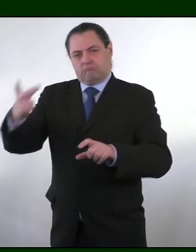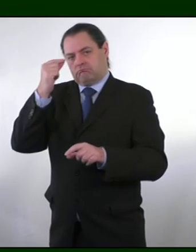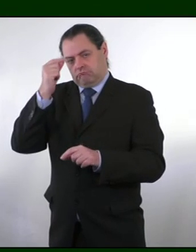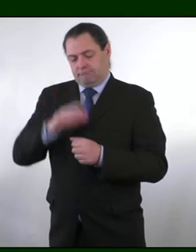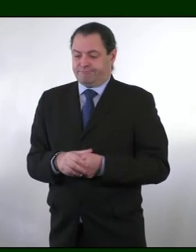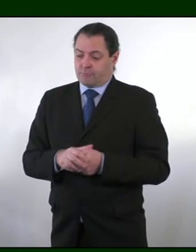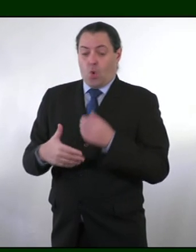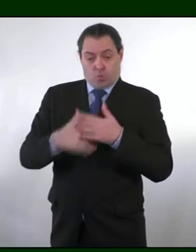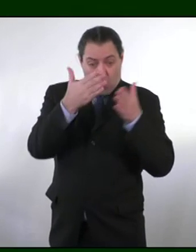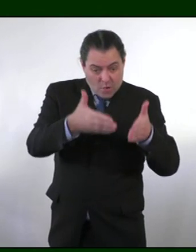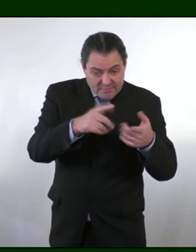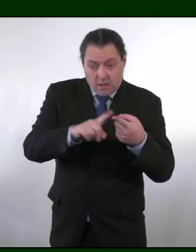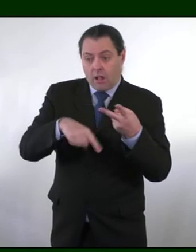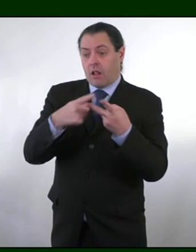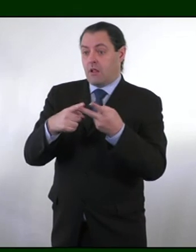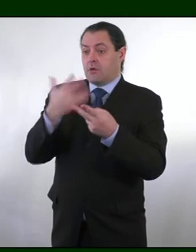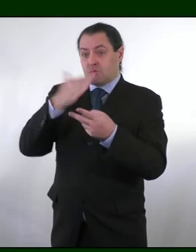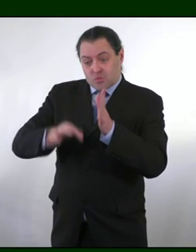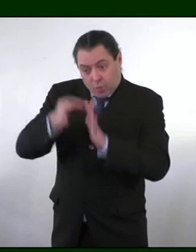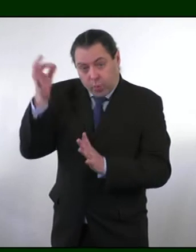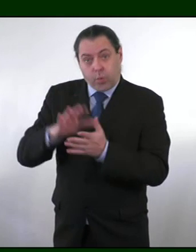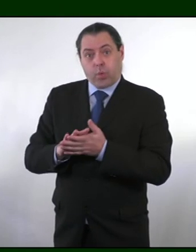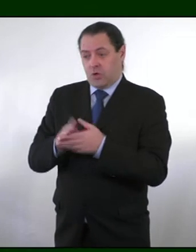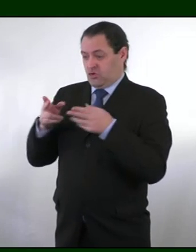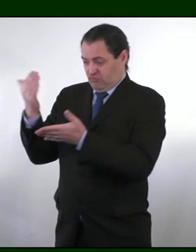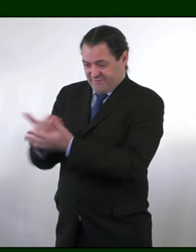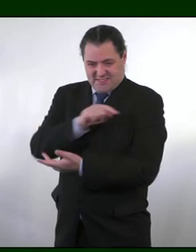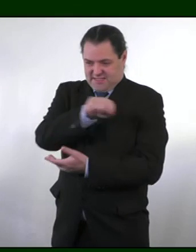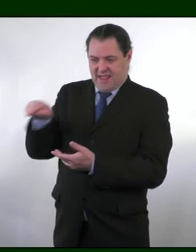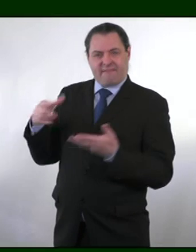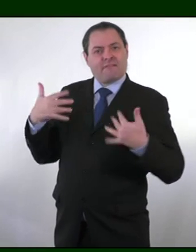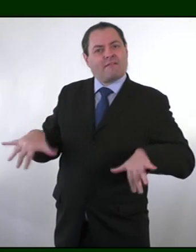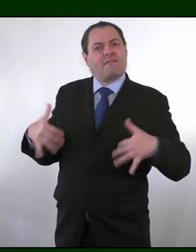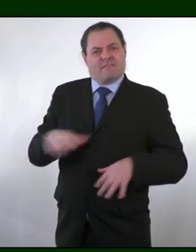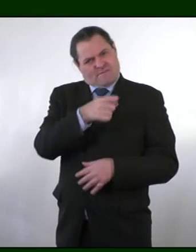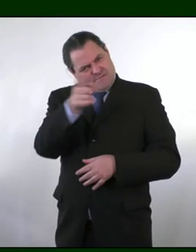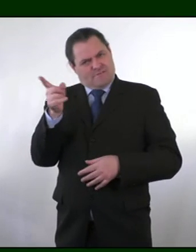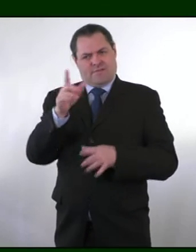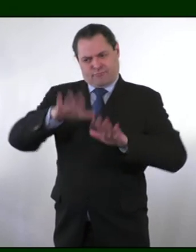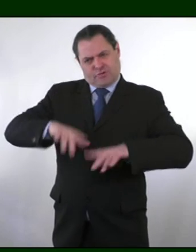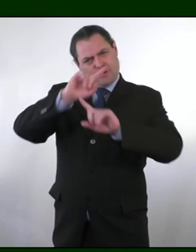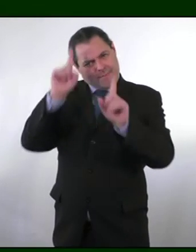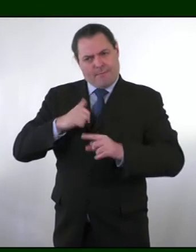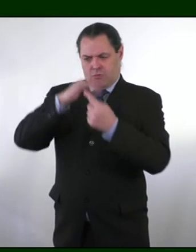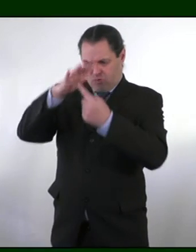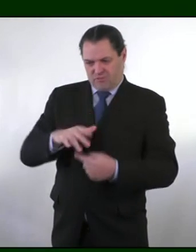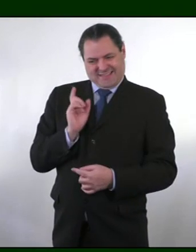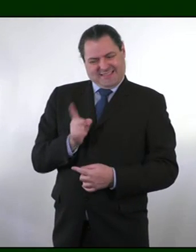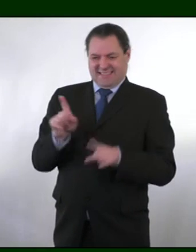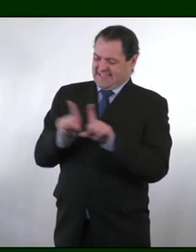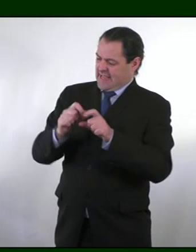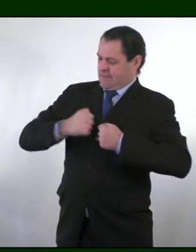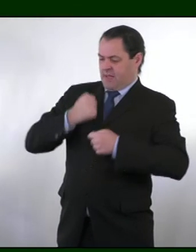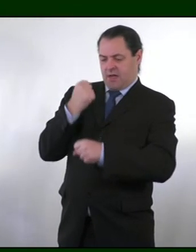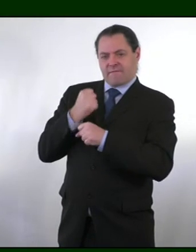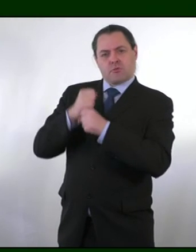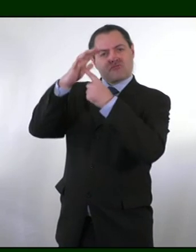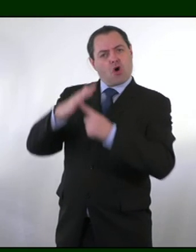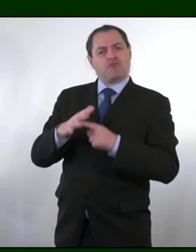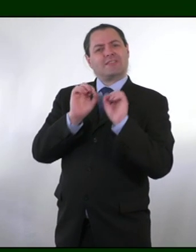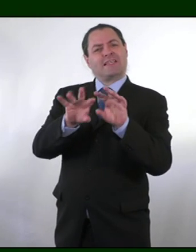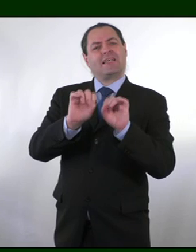New hospitals, better schools, safer streets—the British people’s priorities are this Government’s priorities.